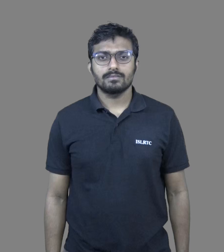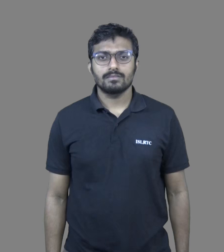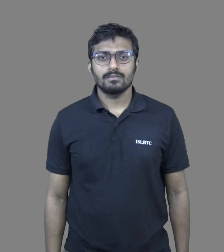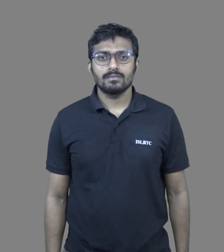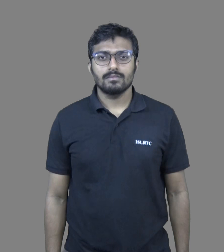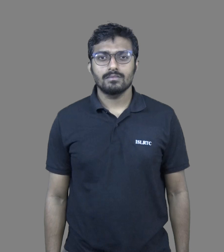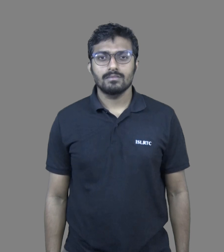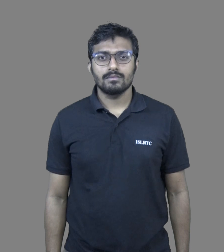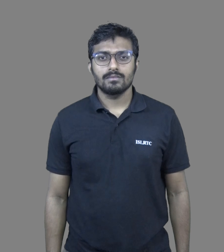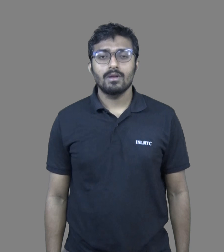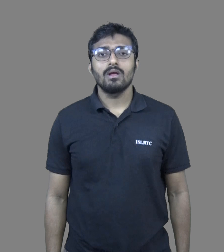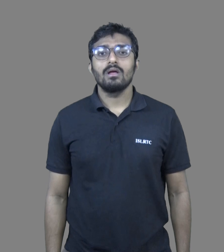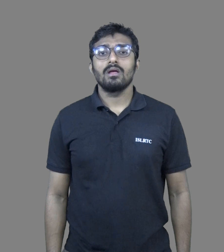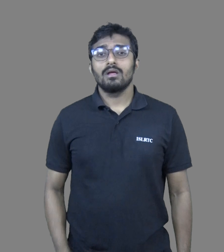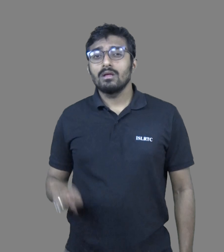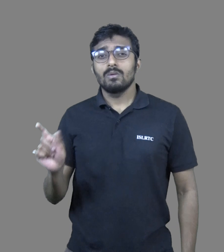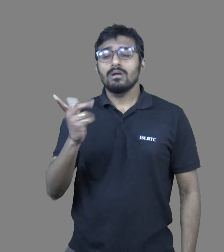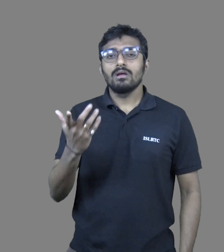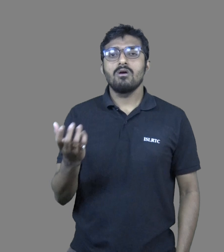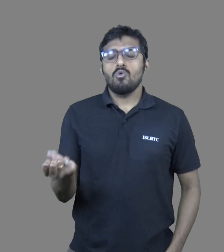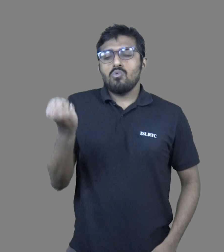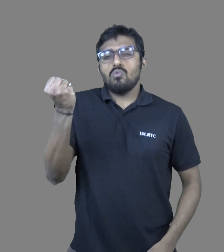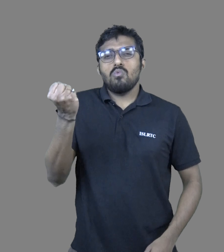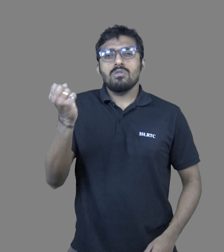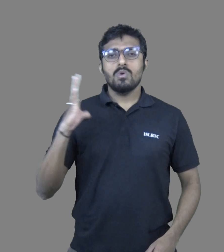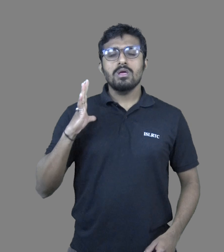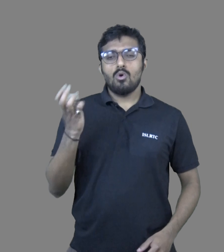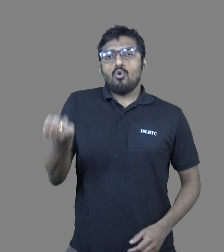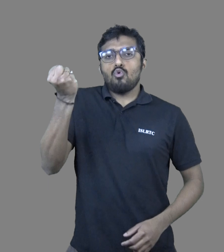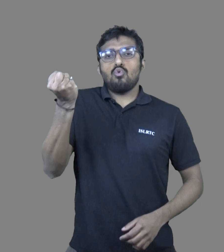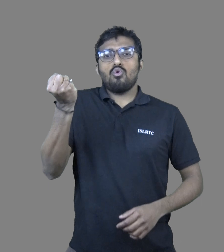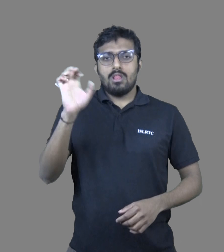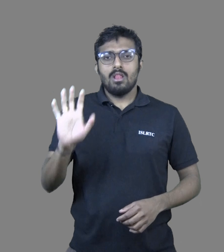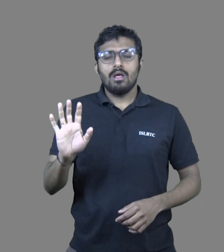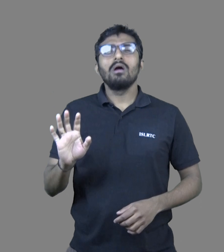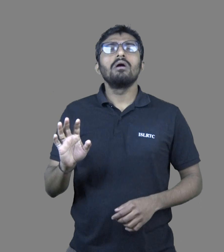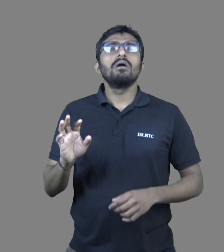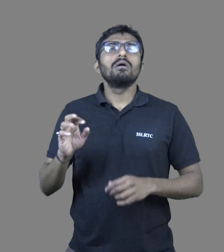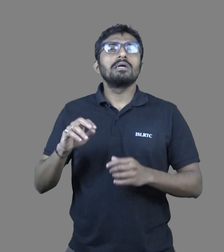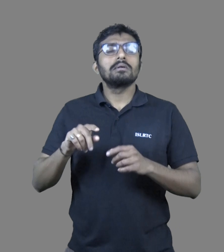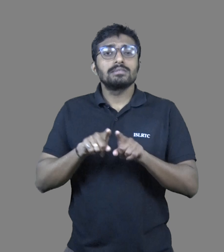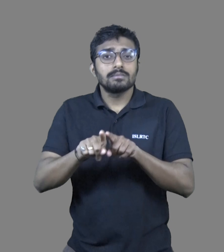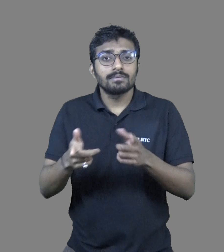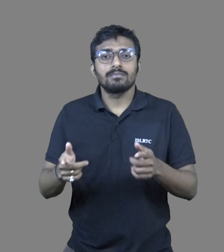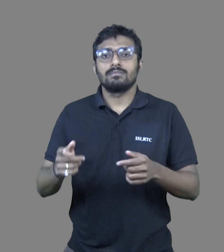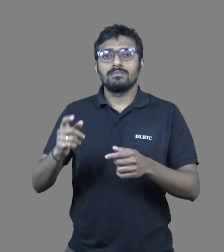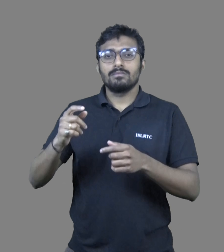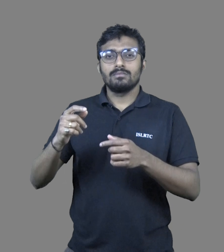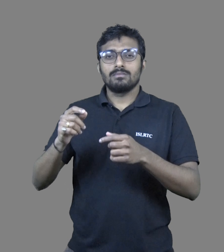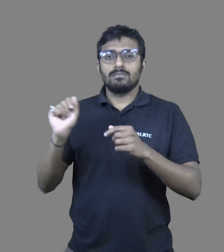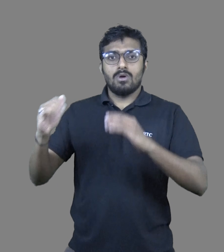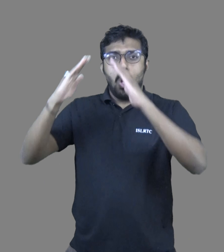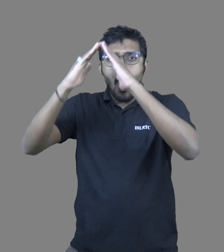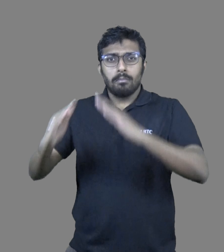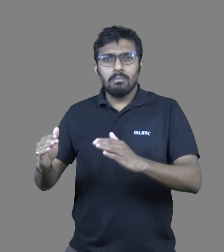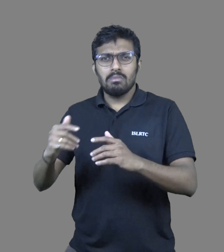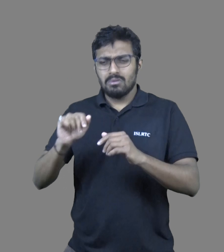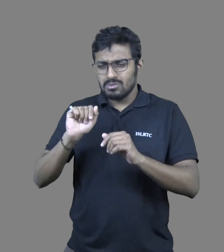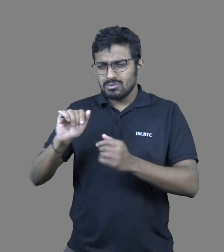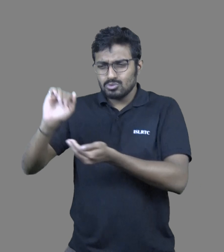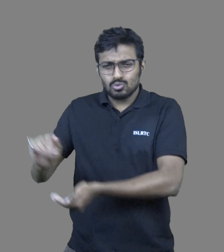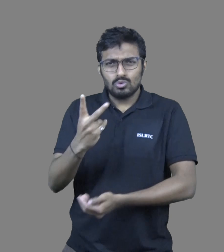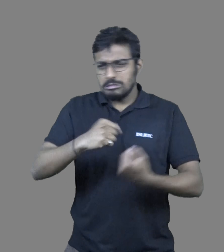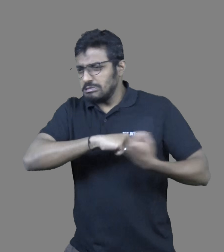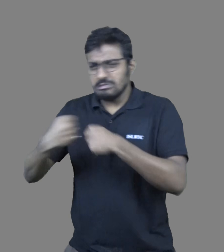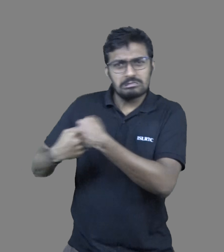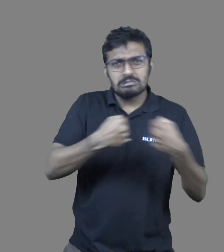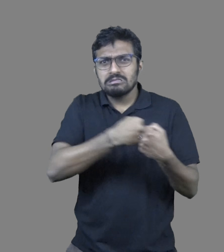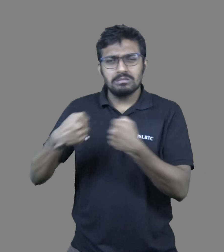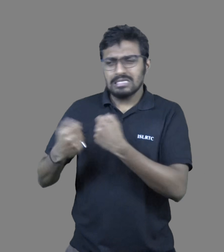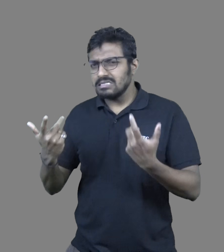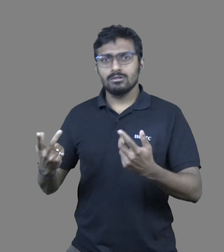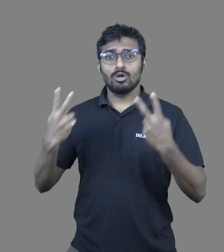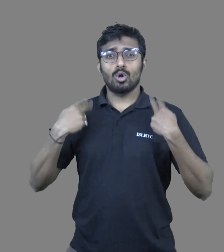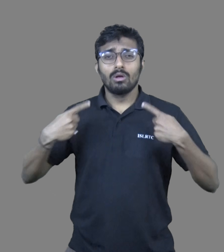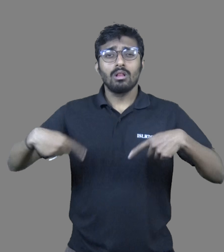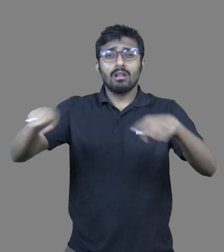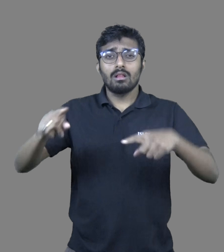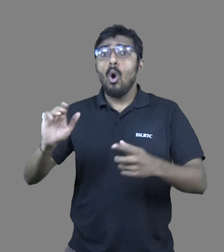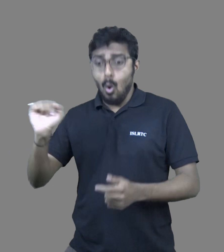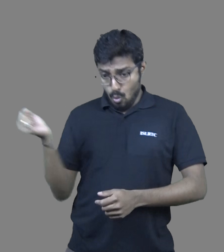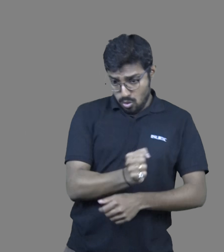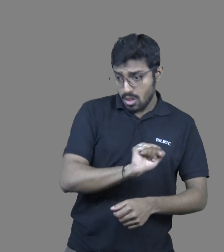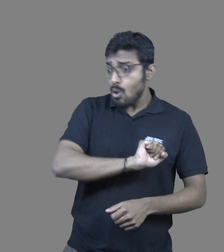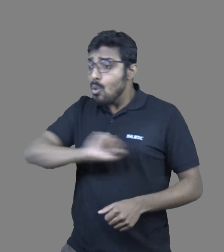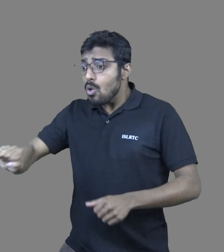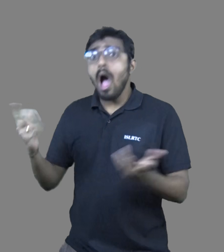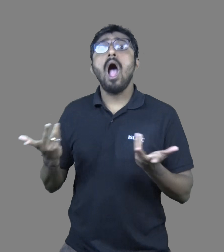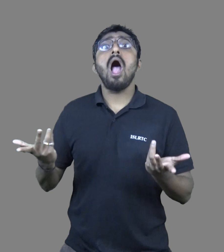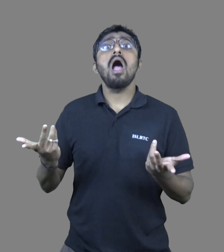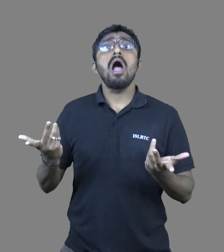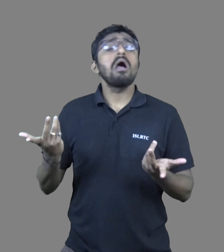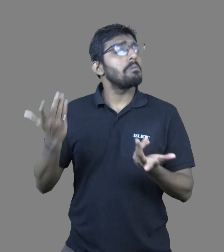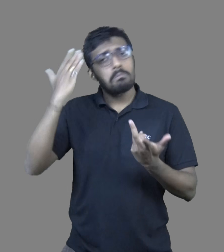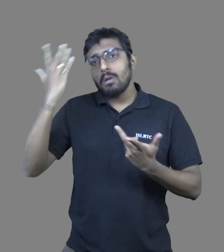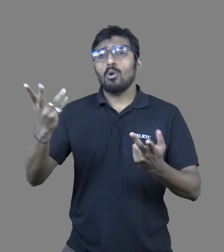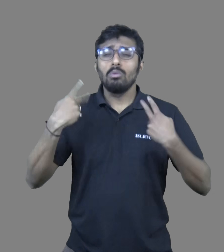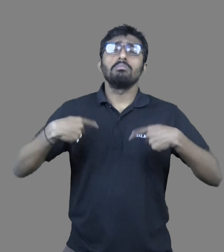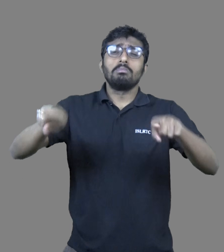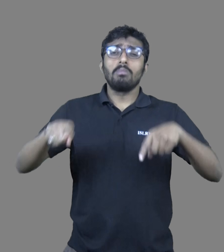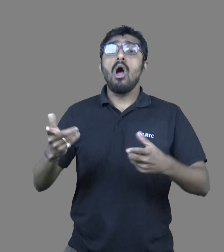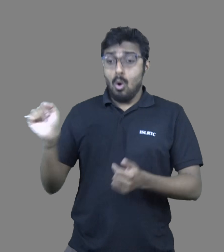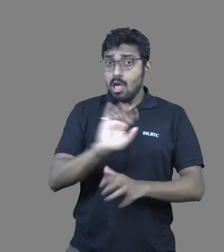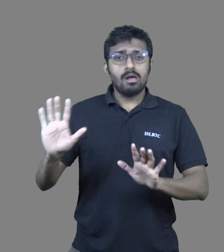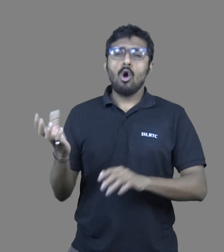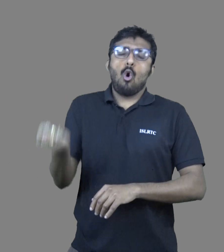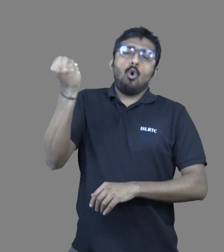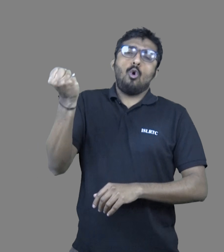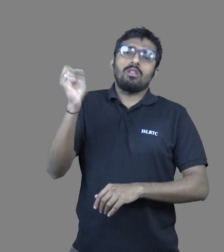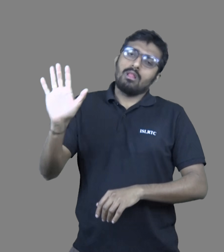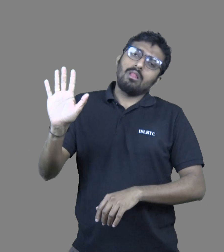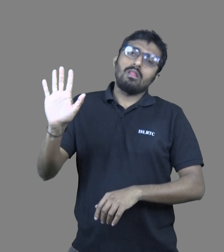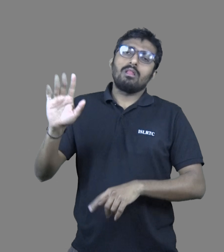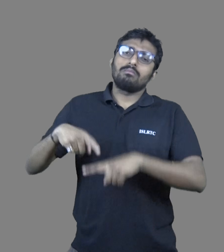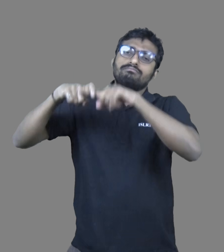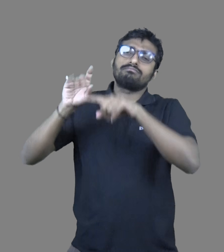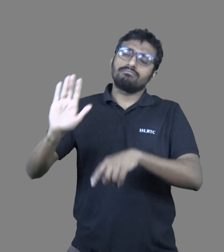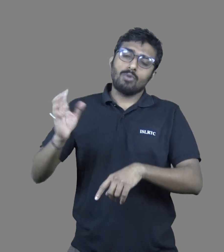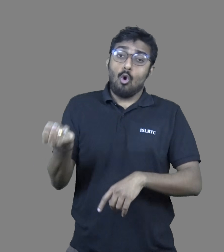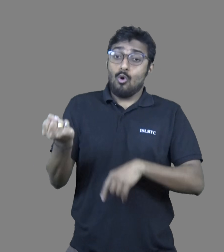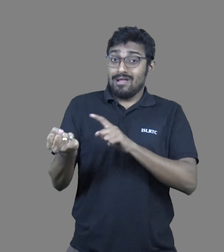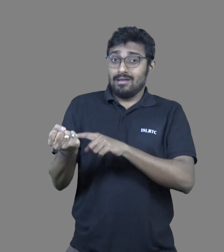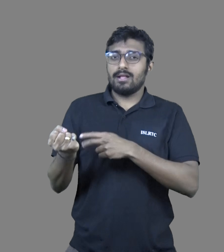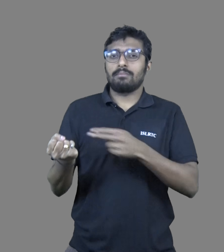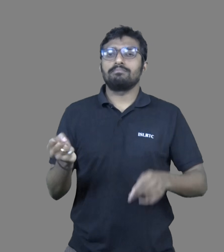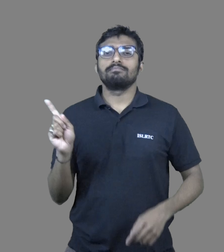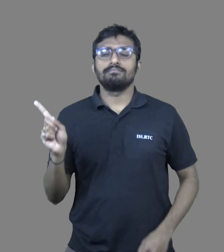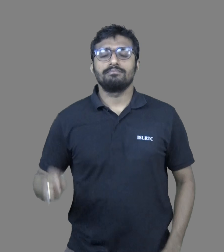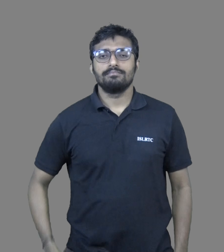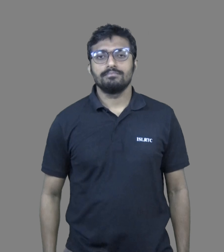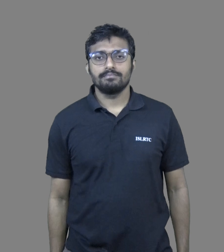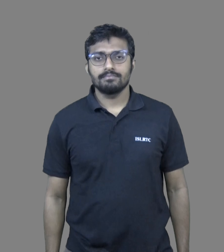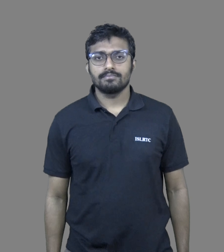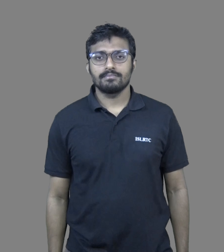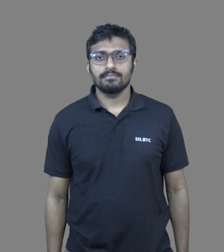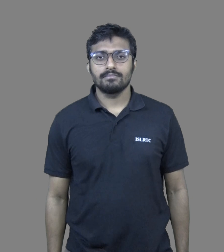Abeyance